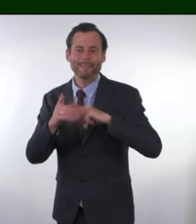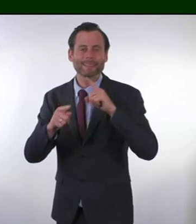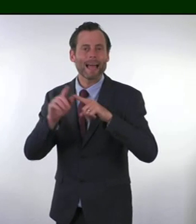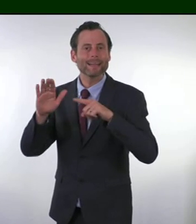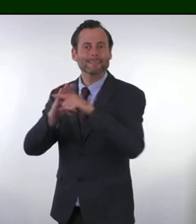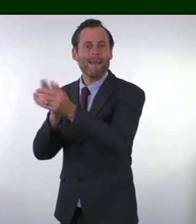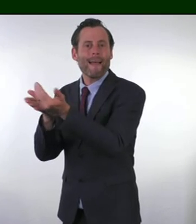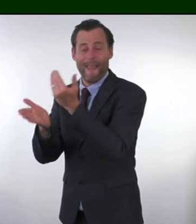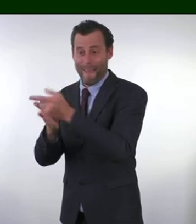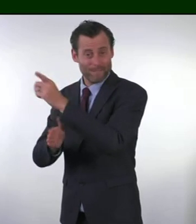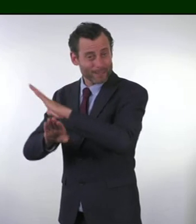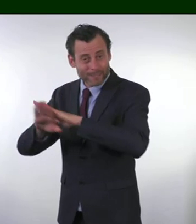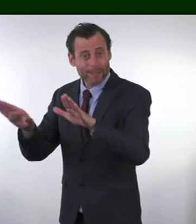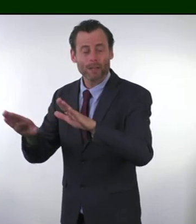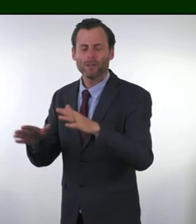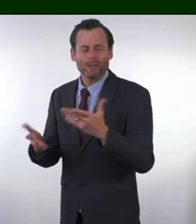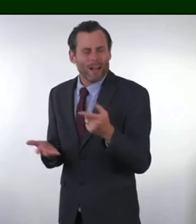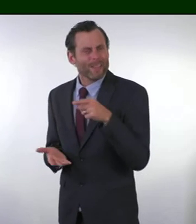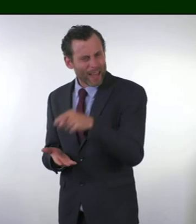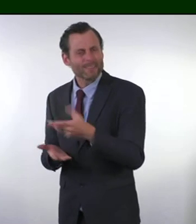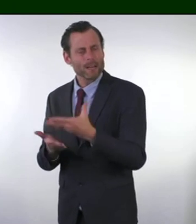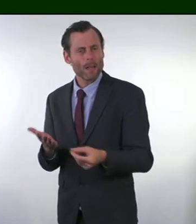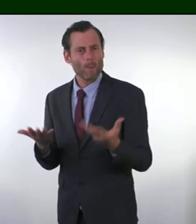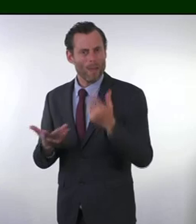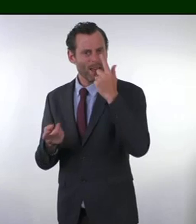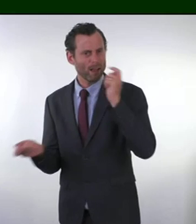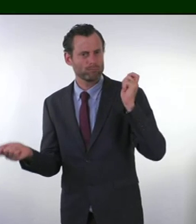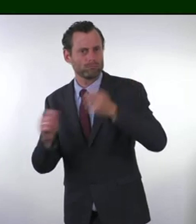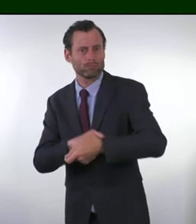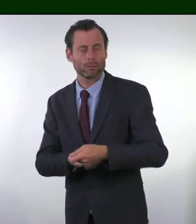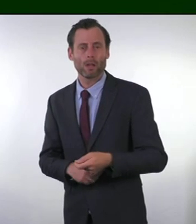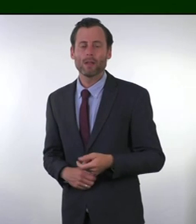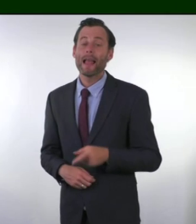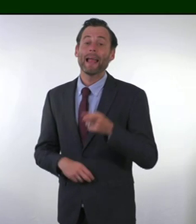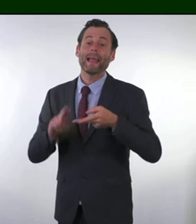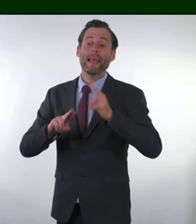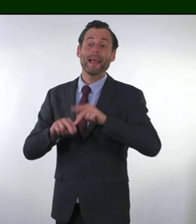If the Chancellor really wants to “build back better”, he must prevent a rerun of the past.